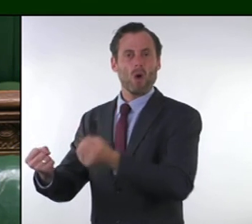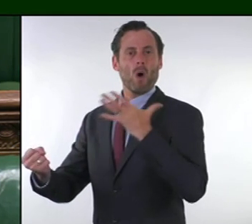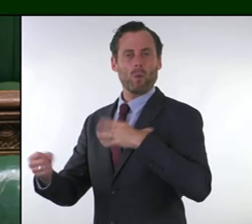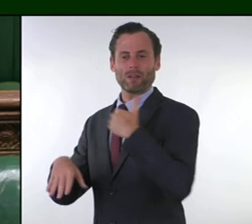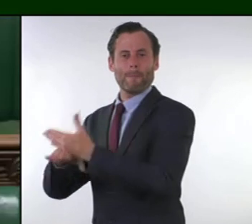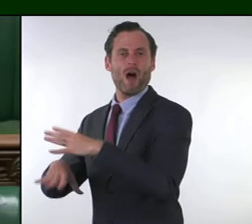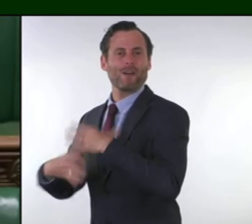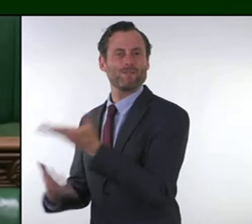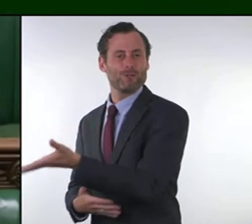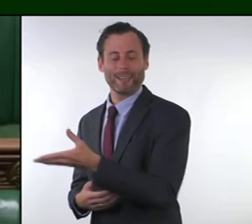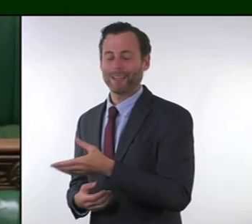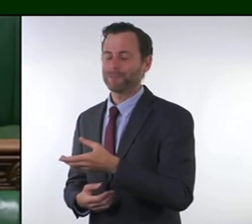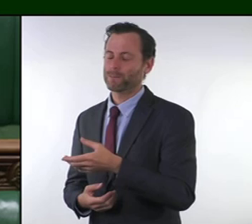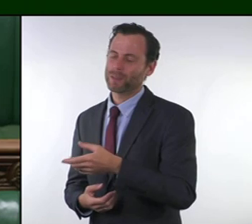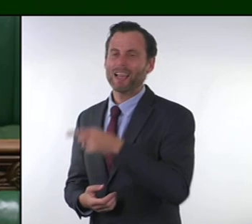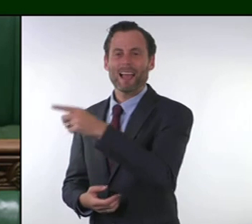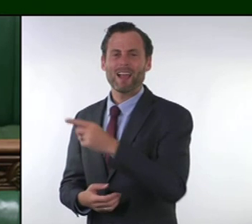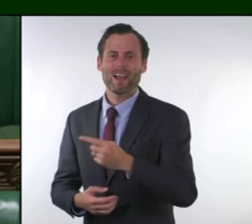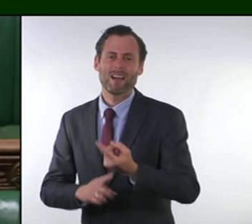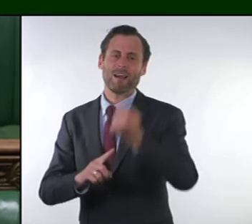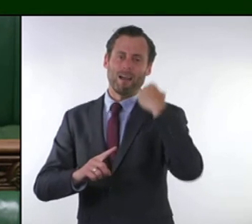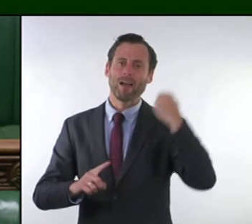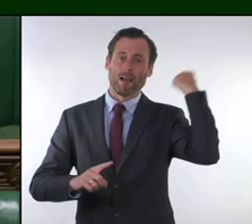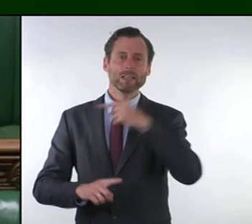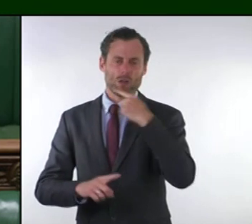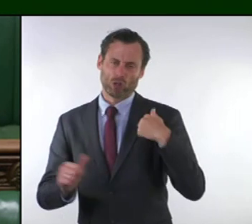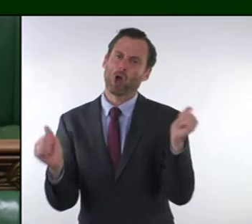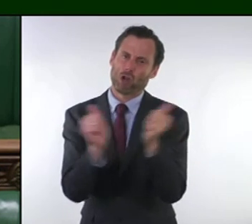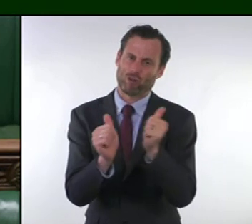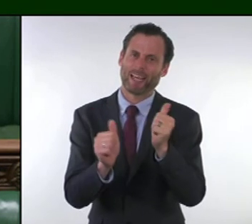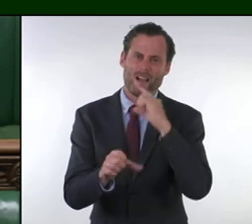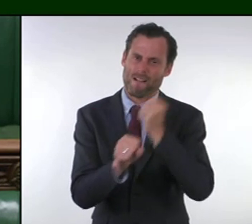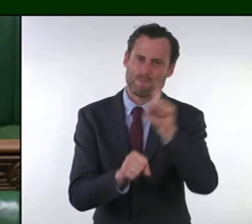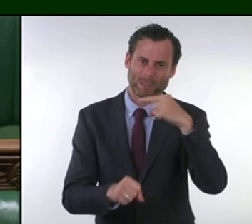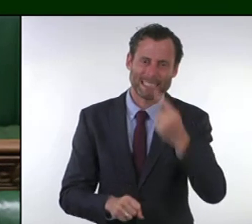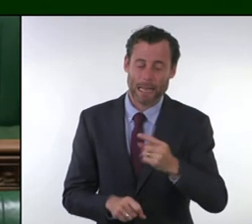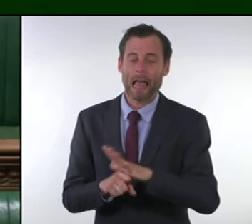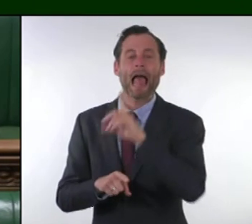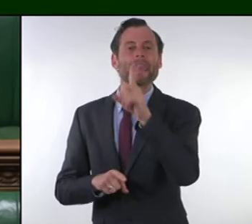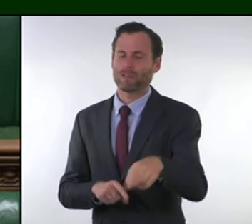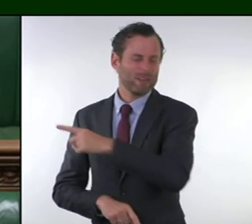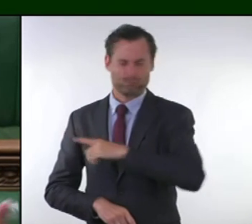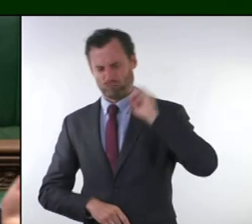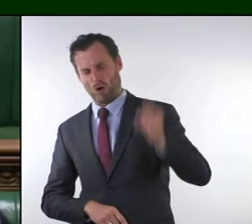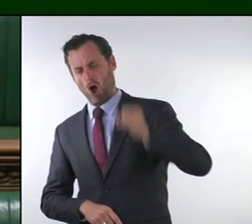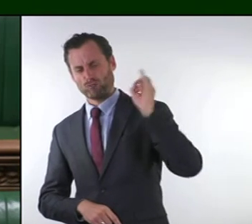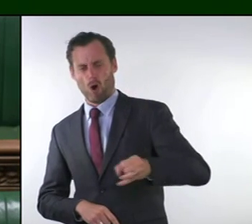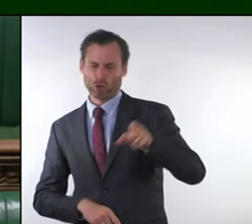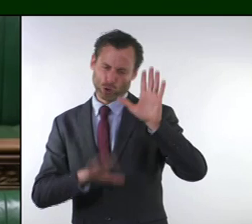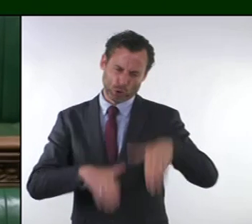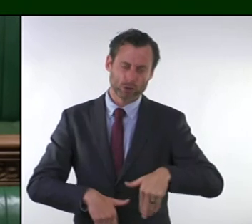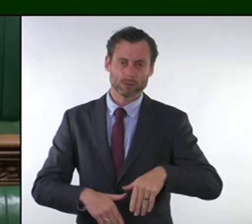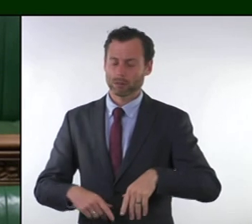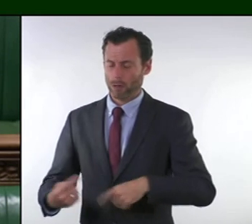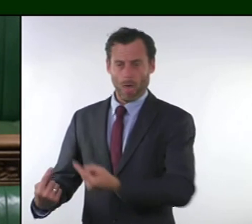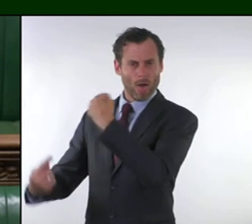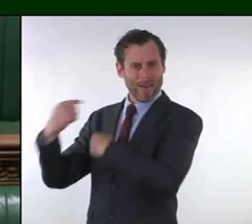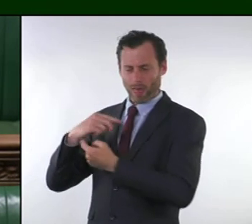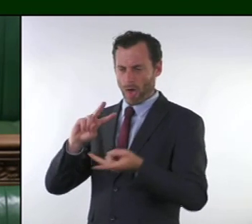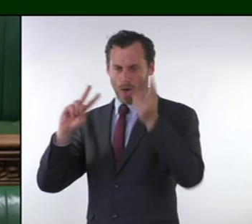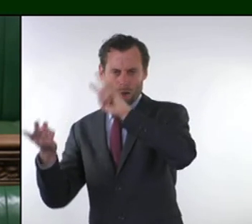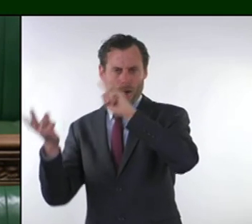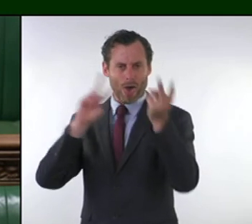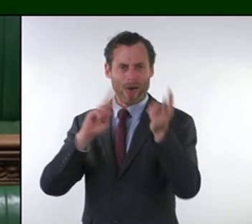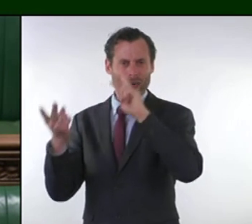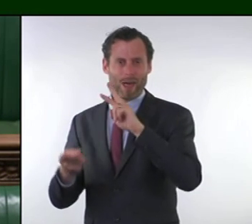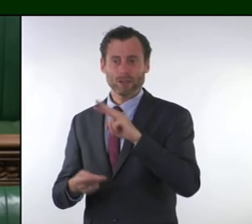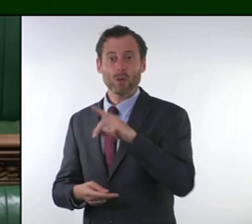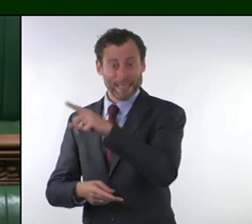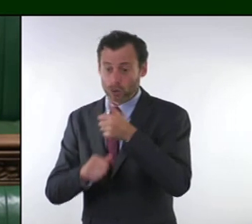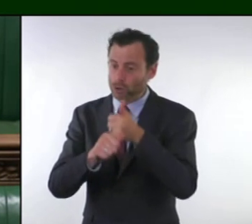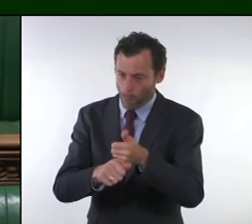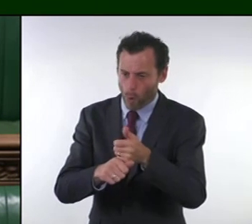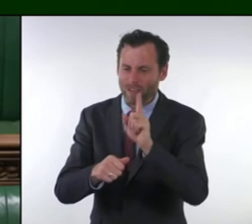One week he is backing us; the next week he is not. One week he is in favour of a tax on wealth and tax on homes; the next week he tries to tiptoe away from it.